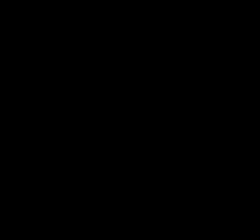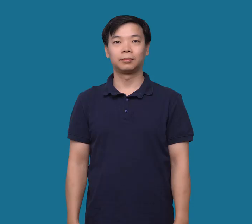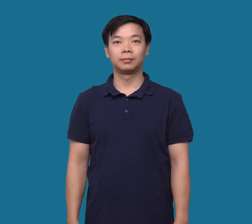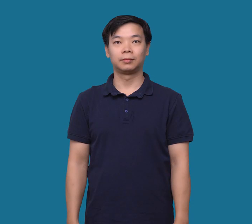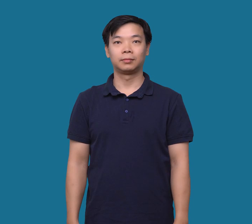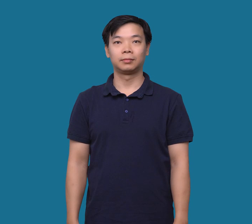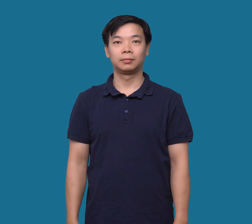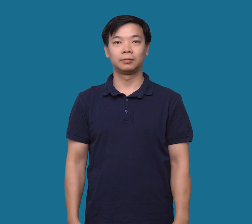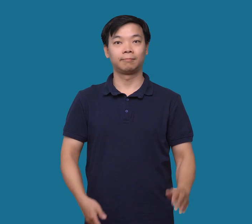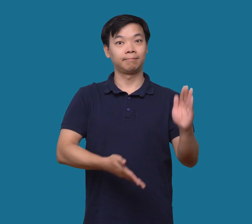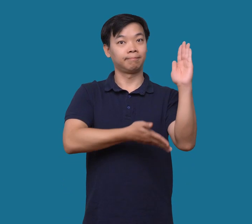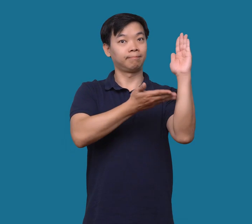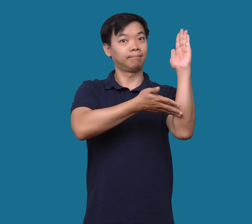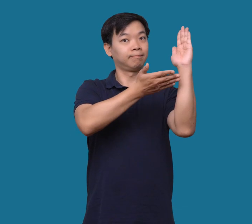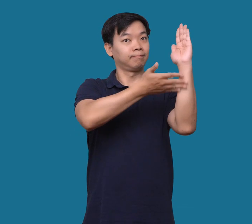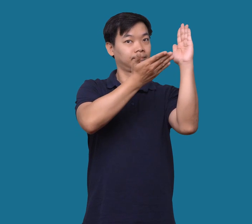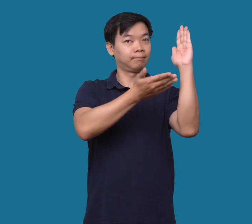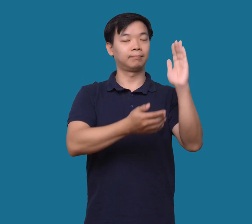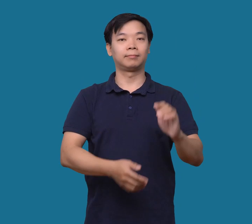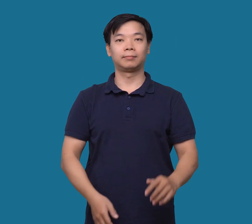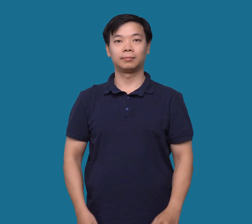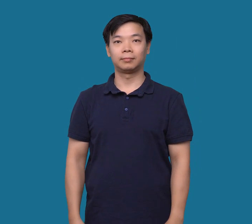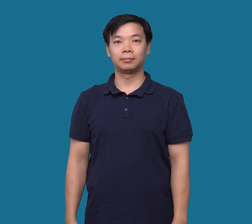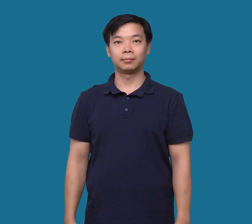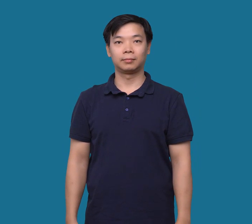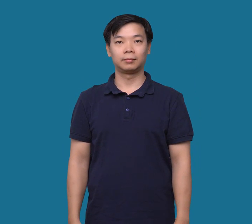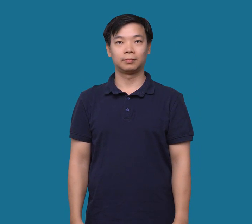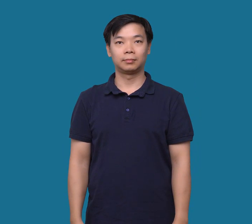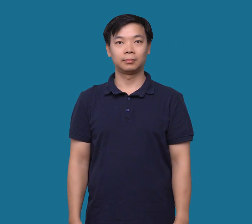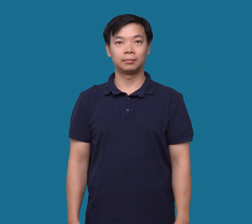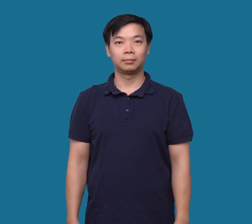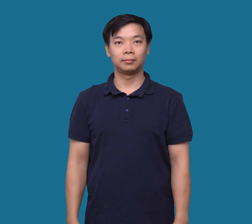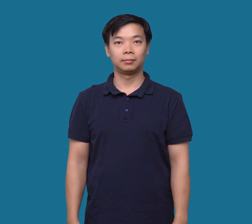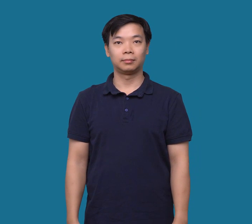xây